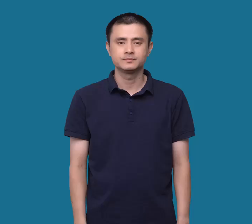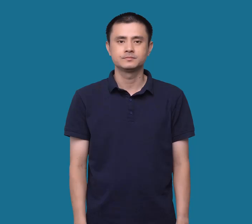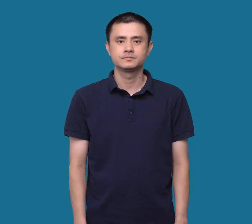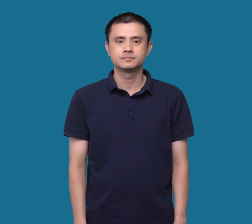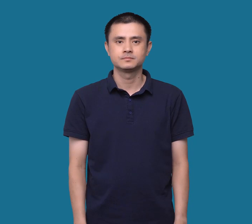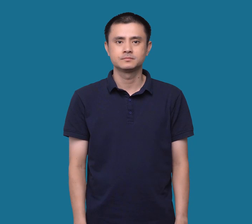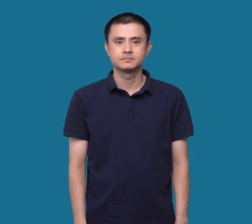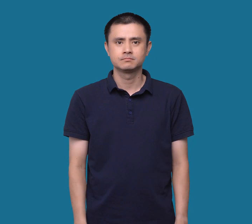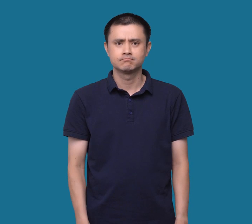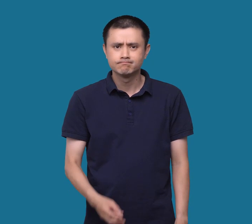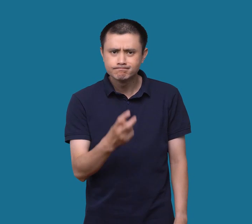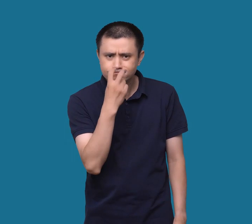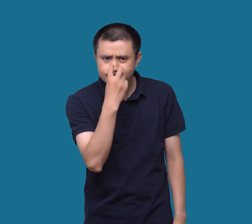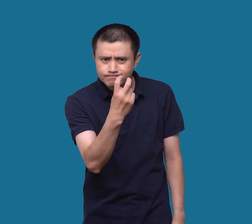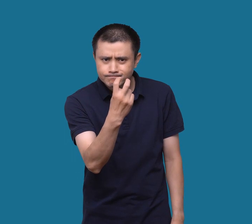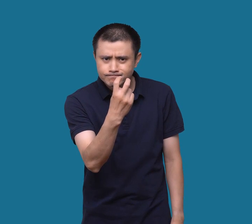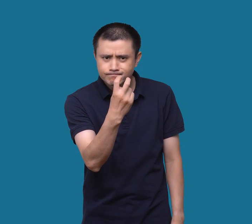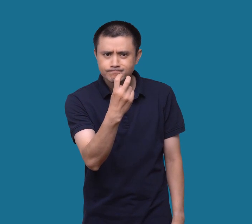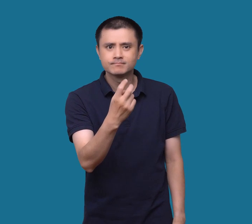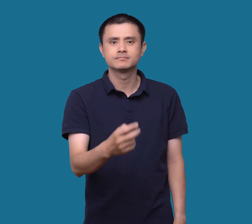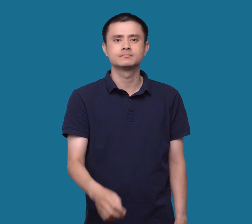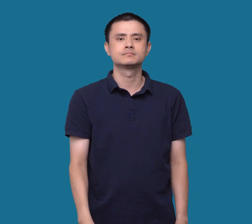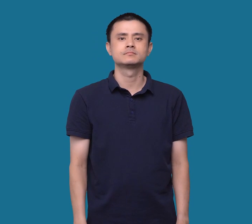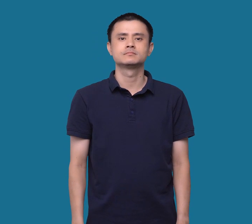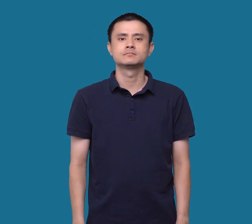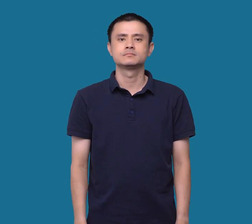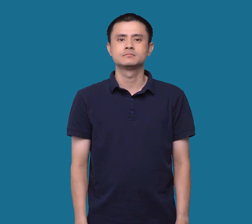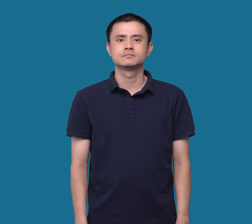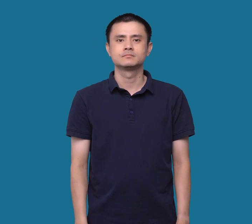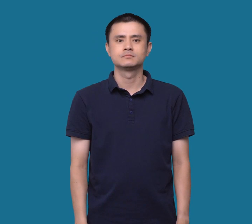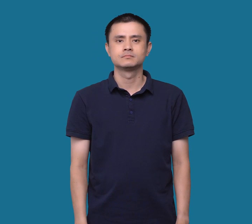trông coi